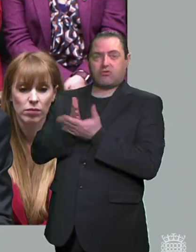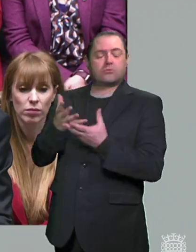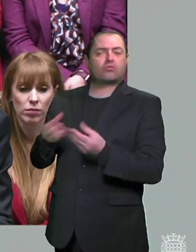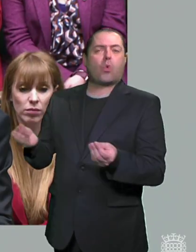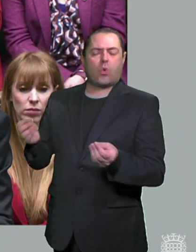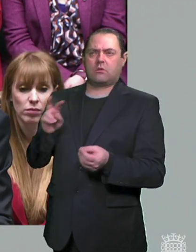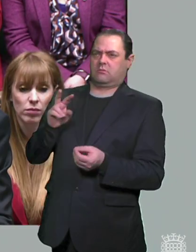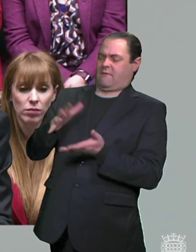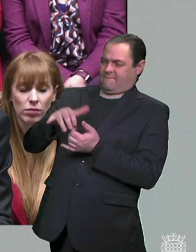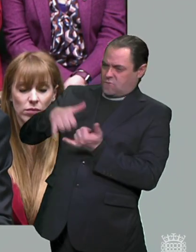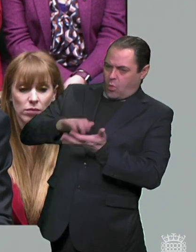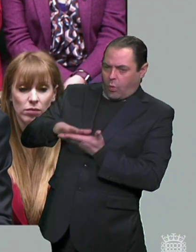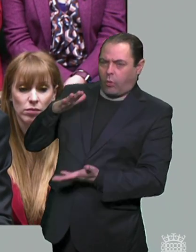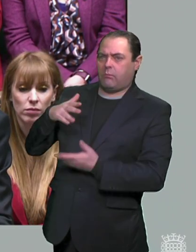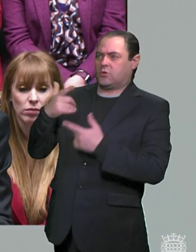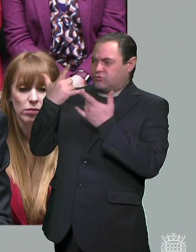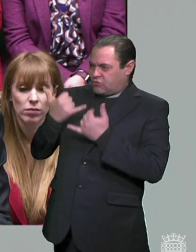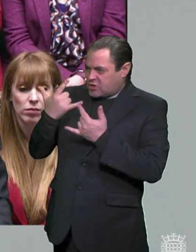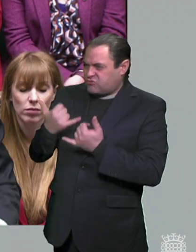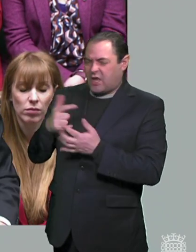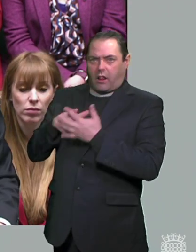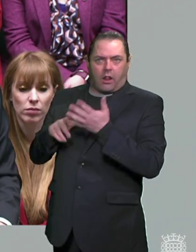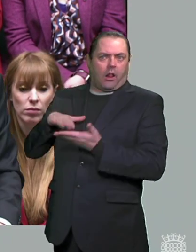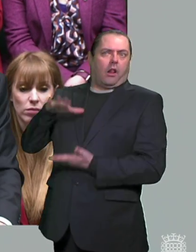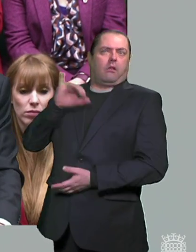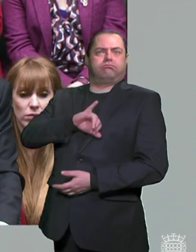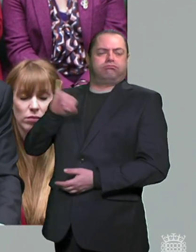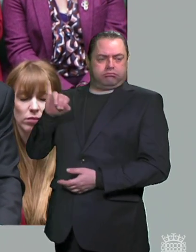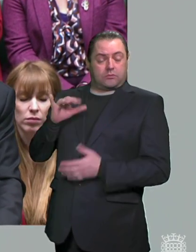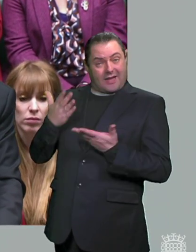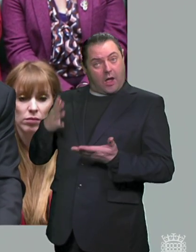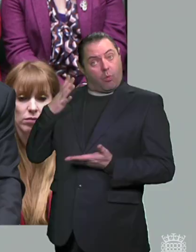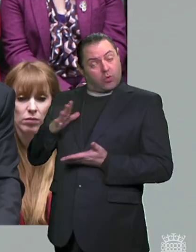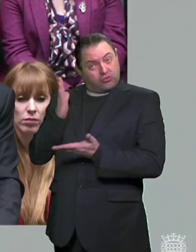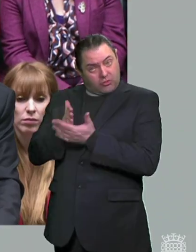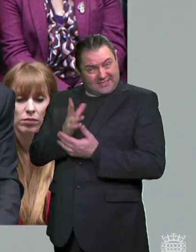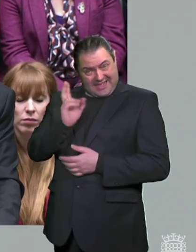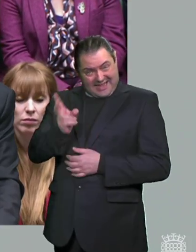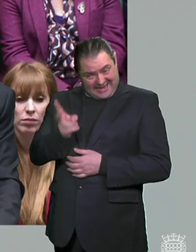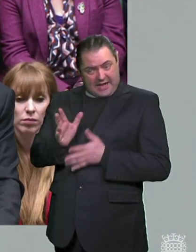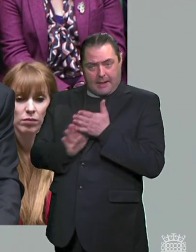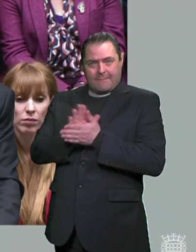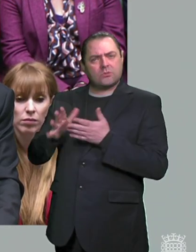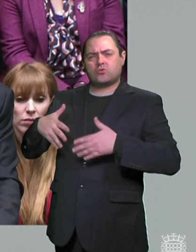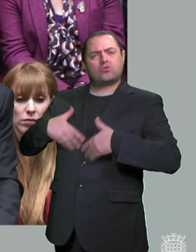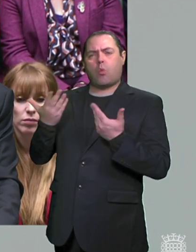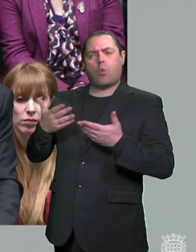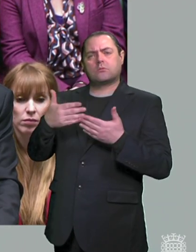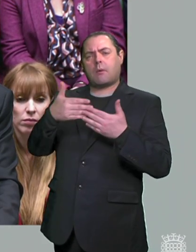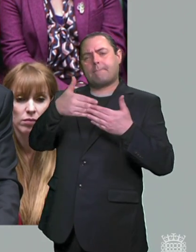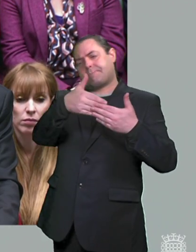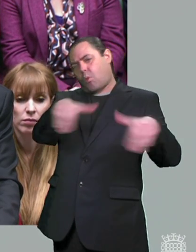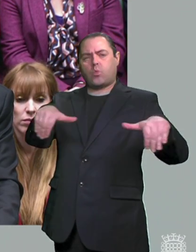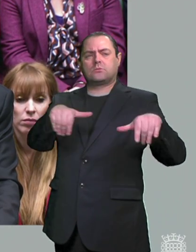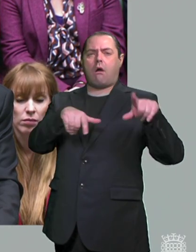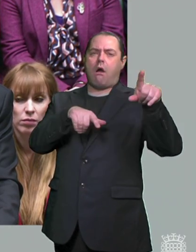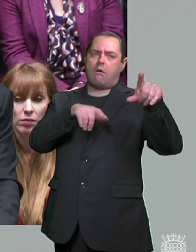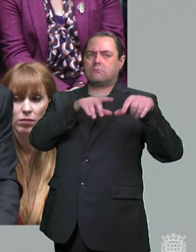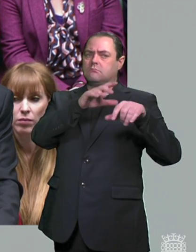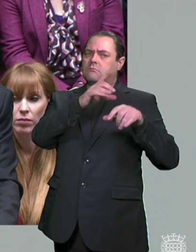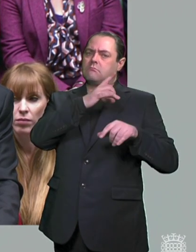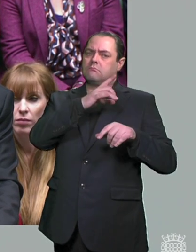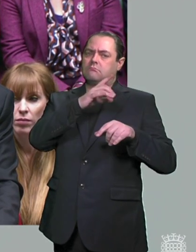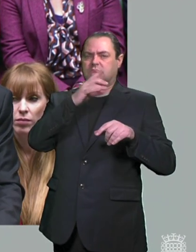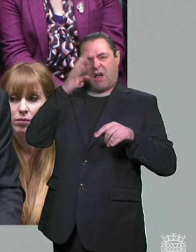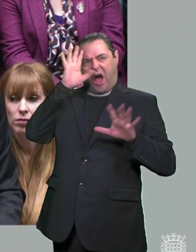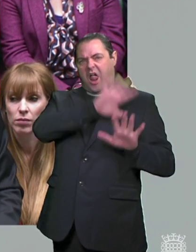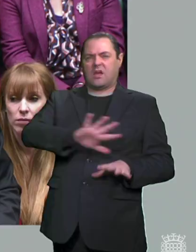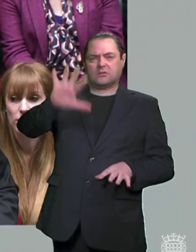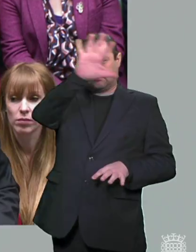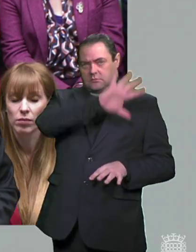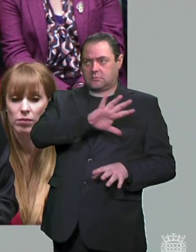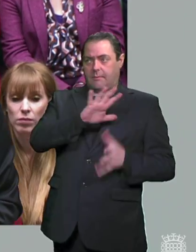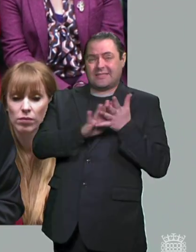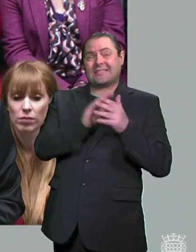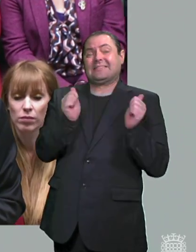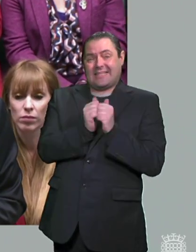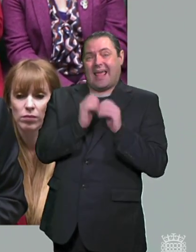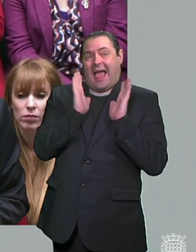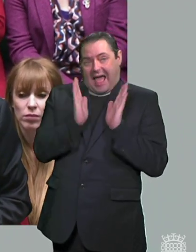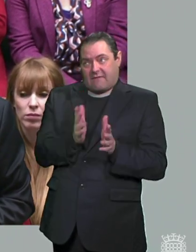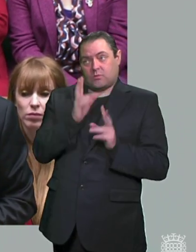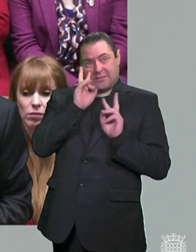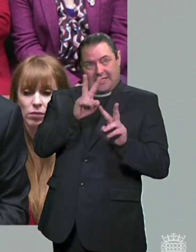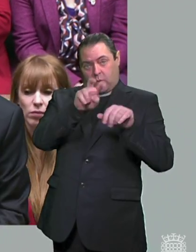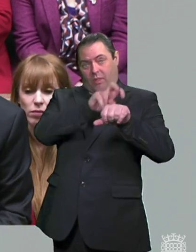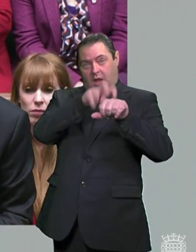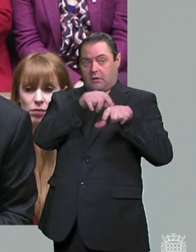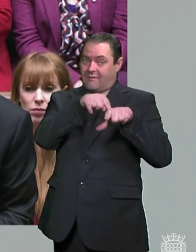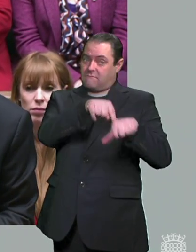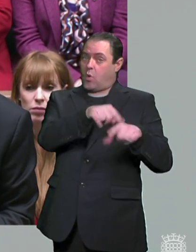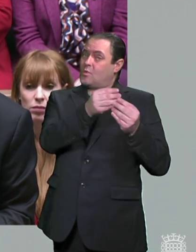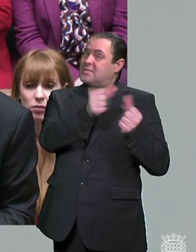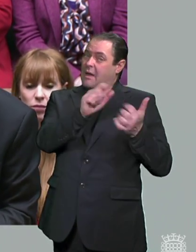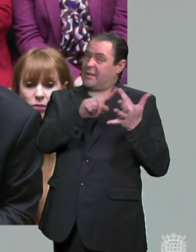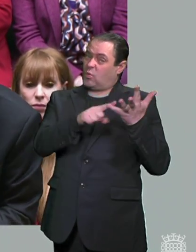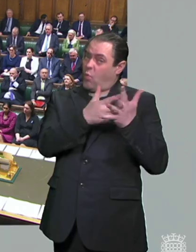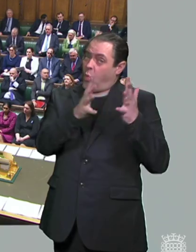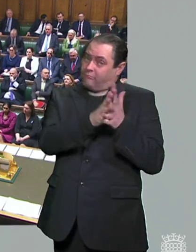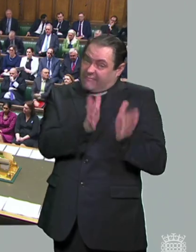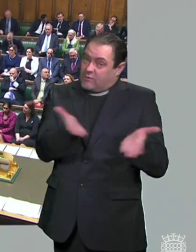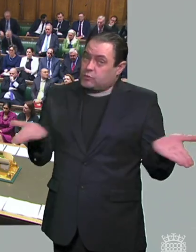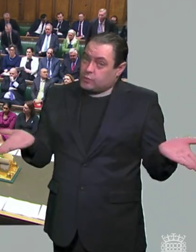In the interests of restoring that trust, will the Prime Minister confirm that to avoid a hard border on the island of Ireland, the deal he is negotiating is going to see Northern Ireland continue to follow some EU law?